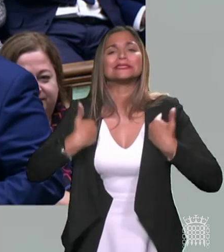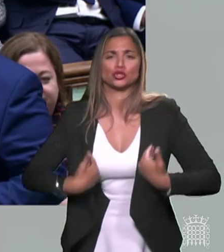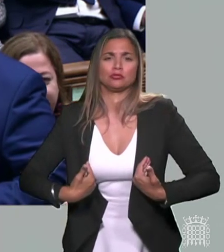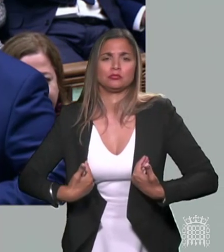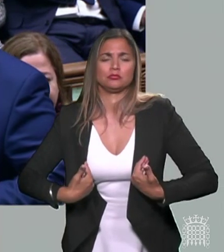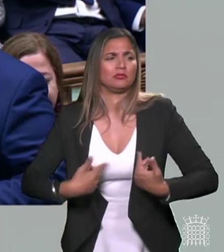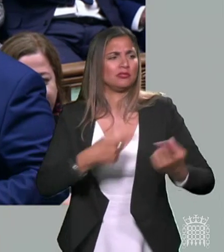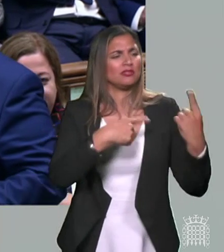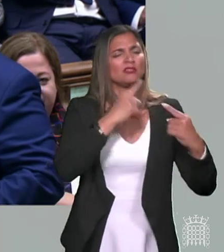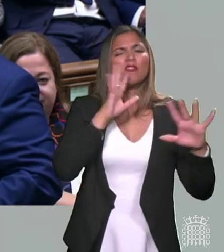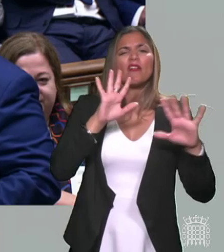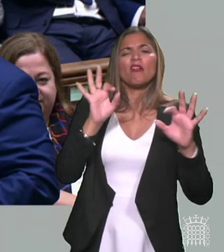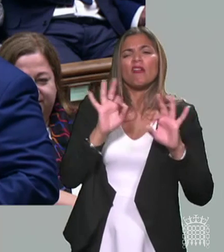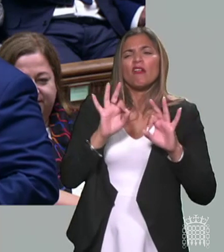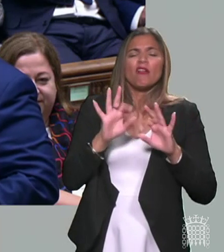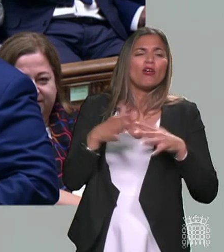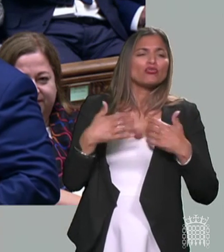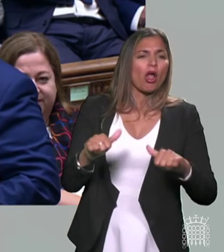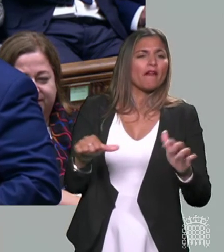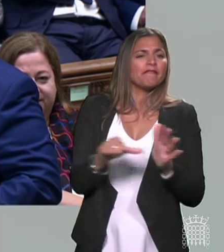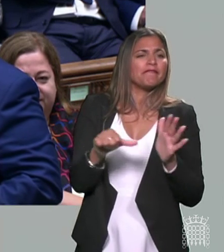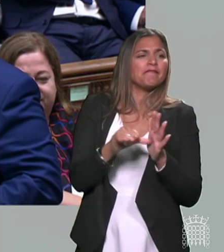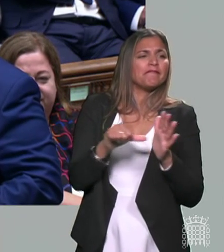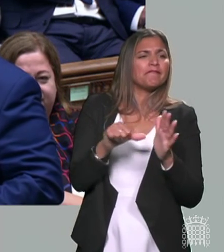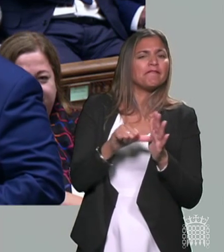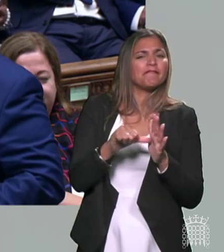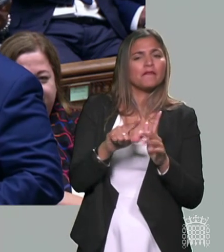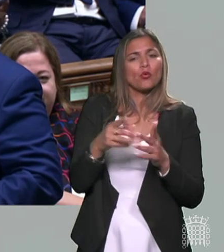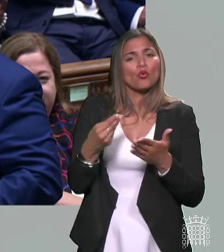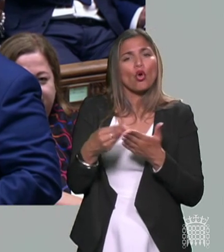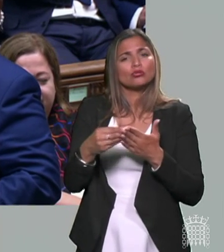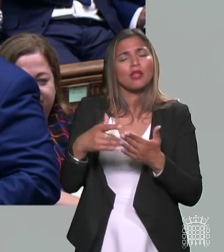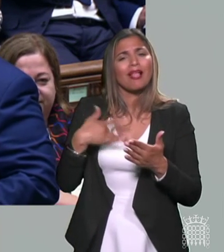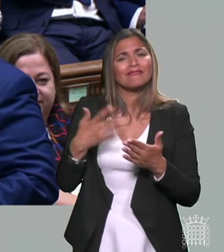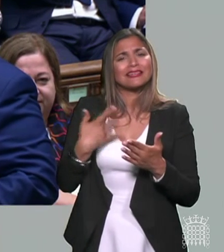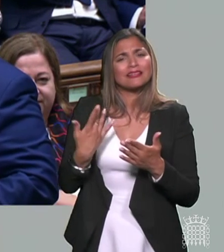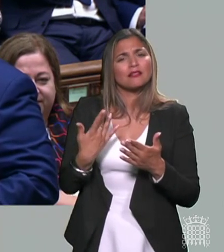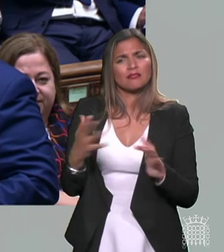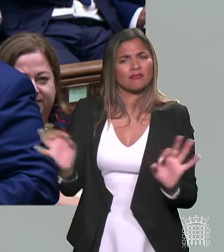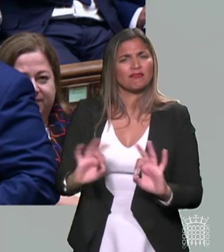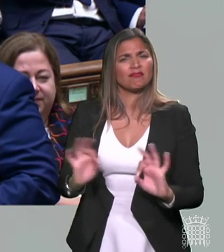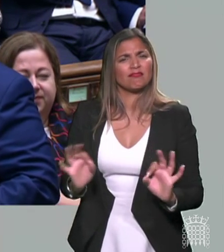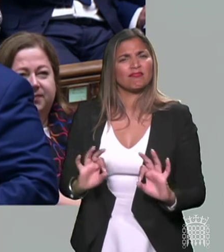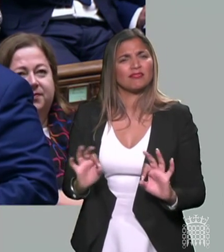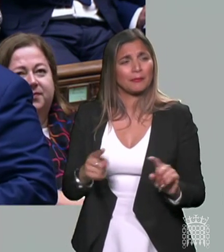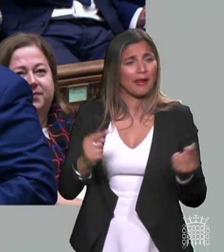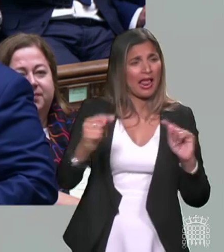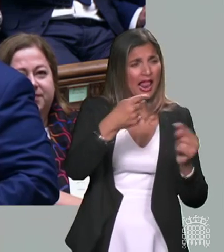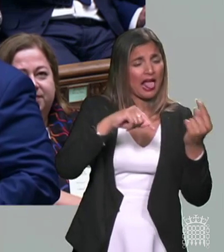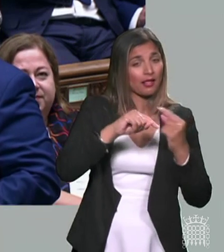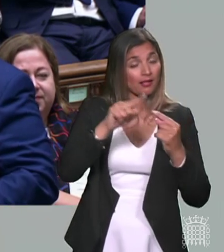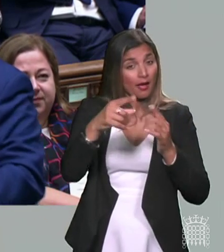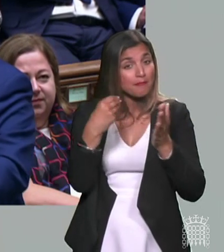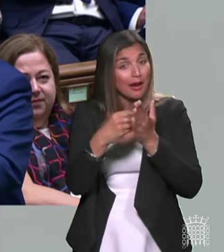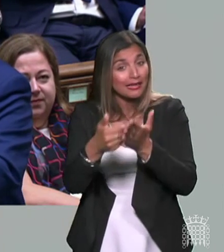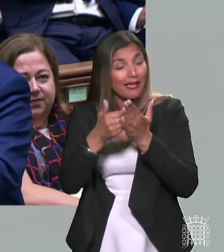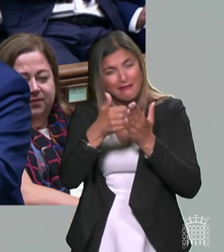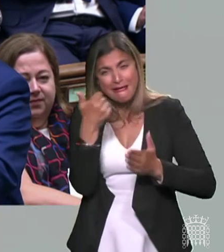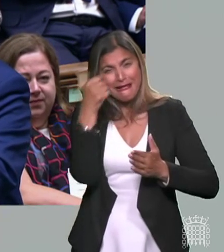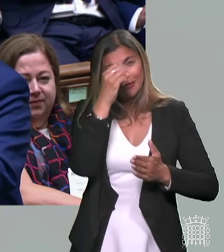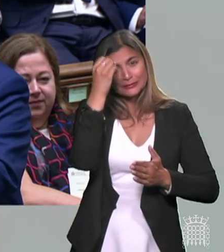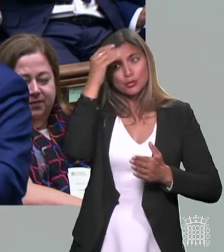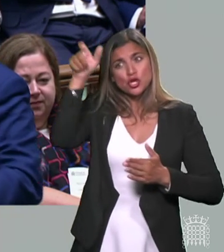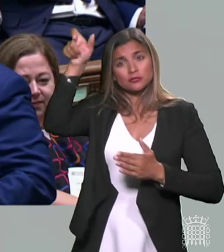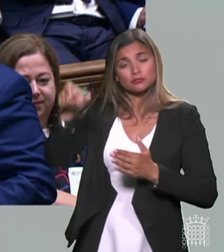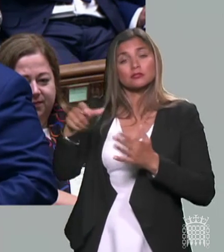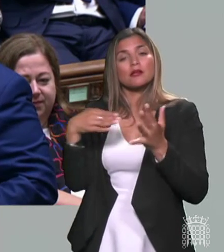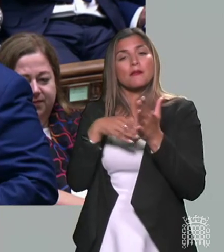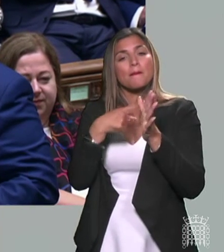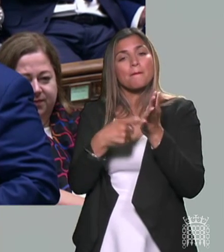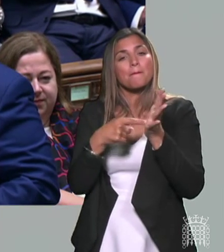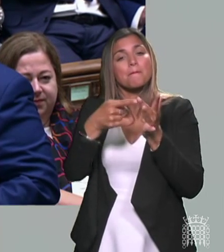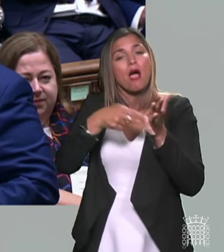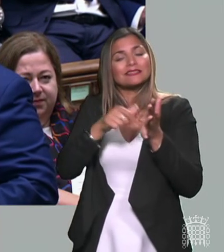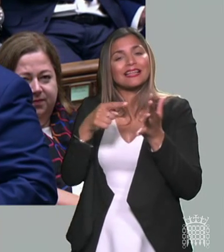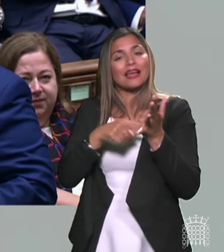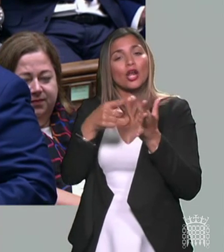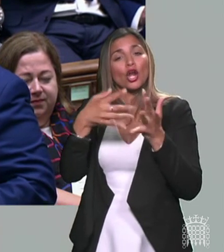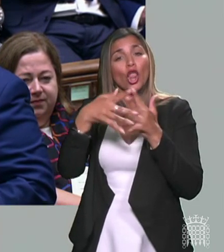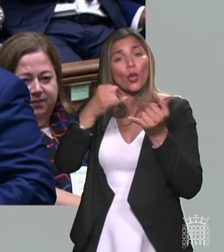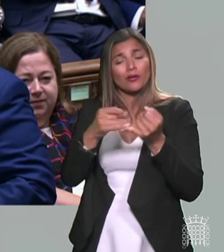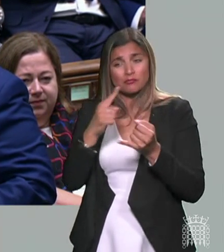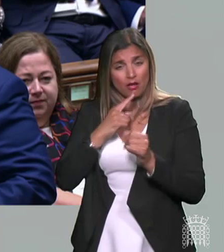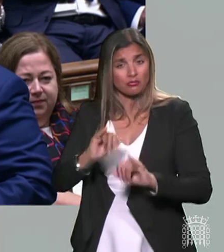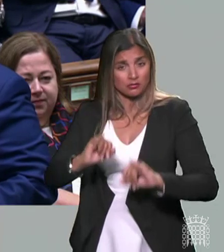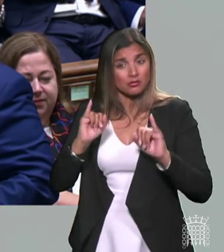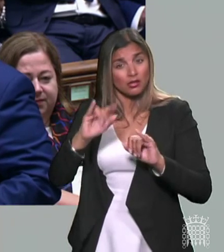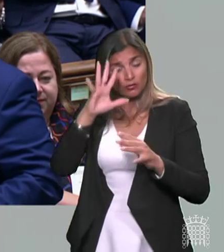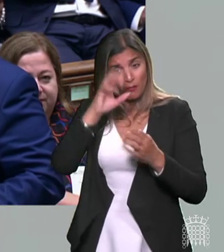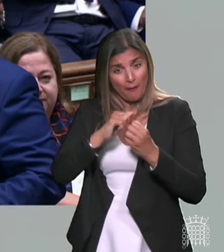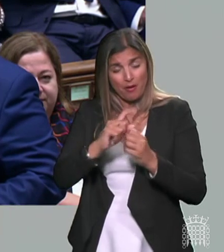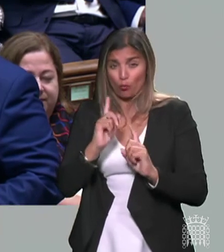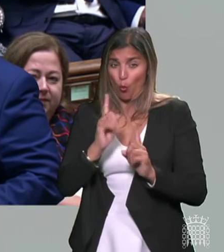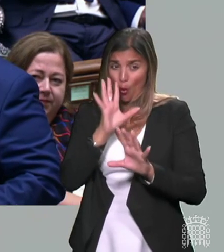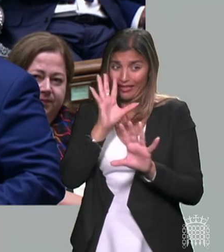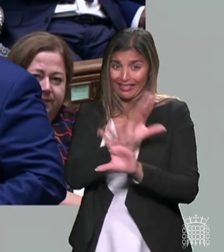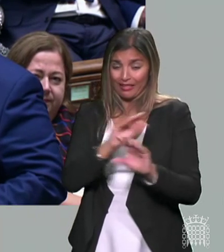While the Tories are busy tearing lumps out of each other, MoneySavingExpert’s Martin Lewis has warned that the energy price cap could rise by a sickening 65% in October—to £3,244 a year.